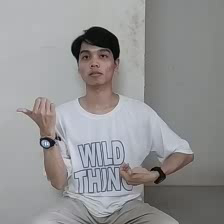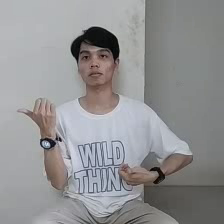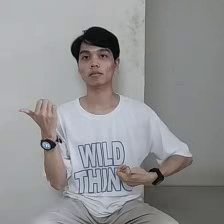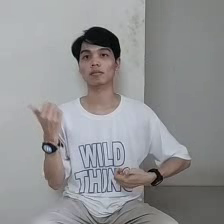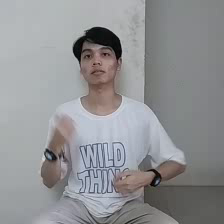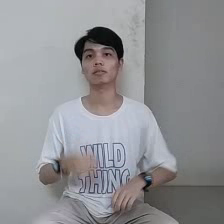Kết hôn